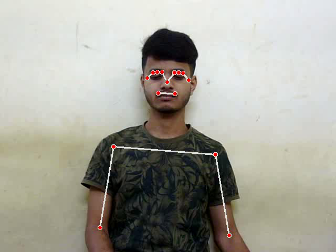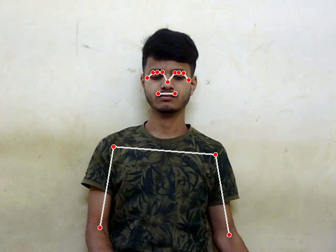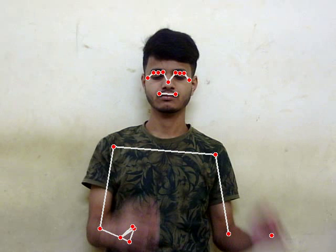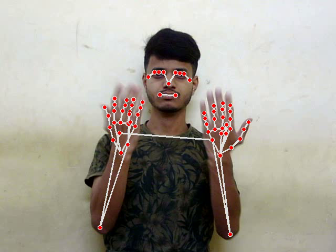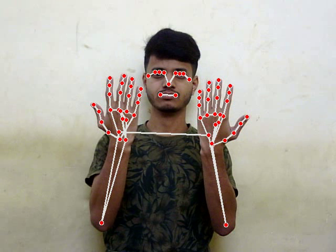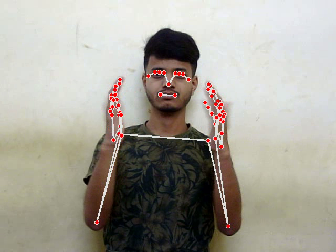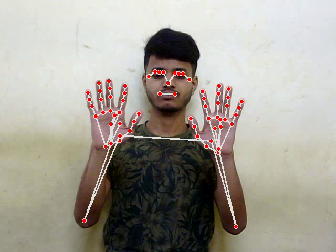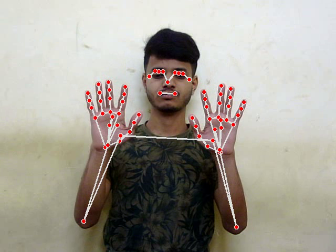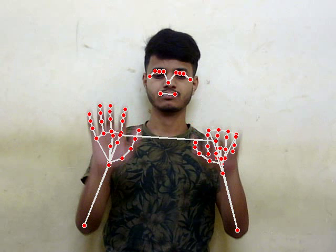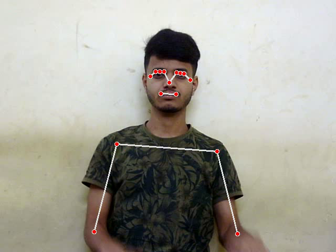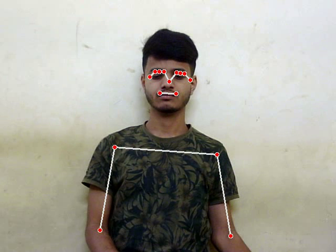do not want